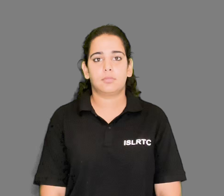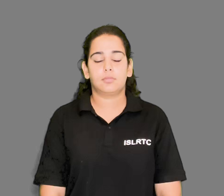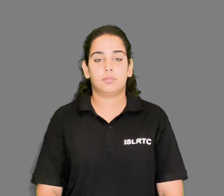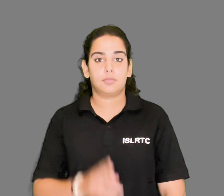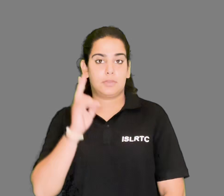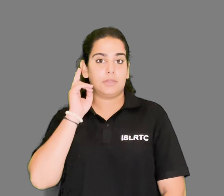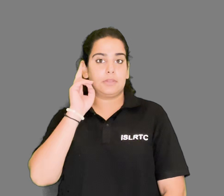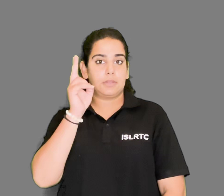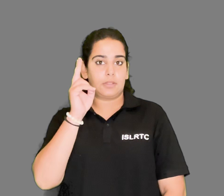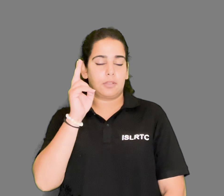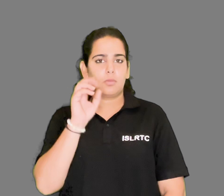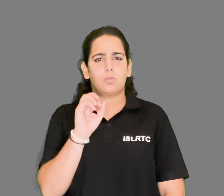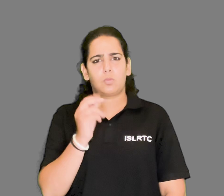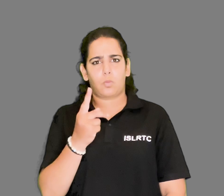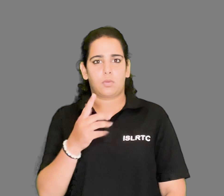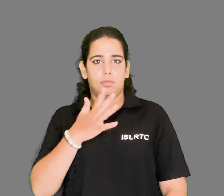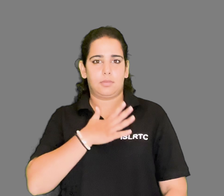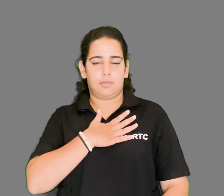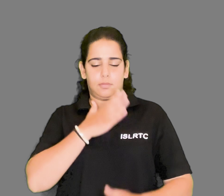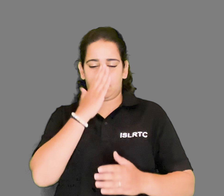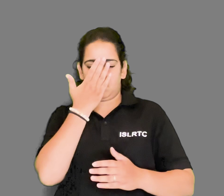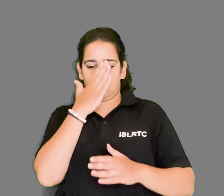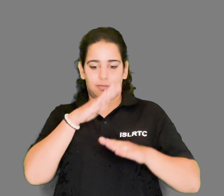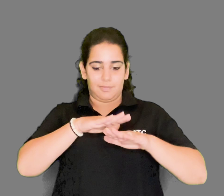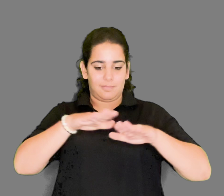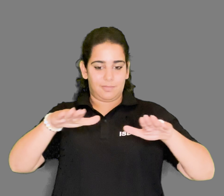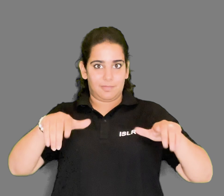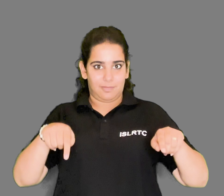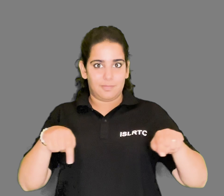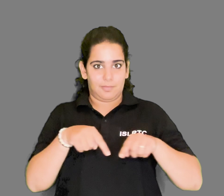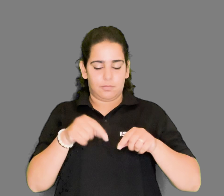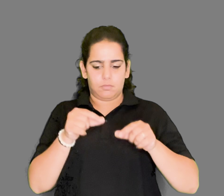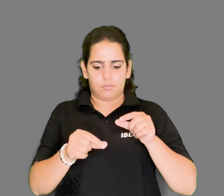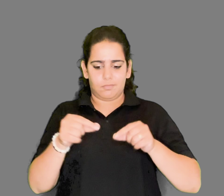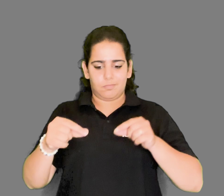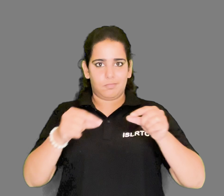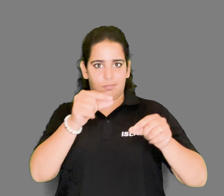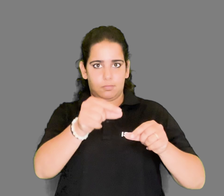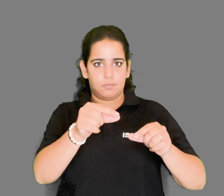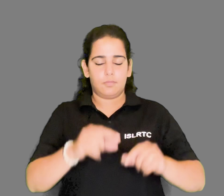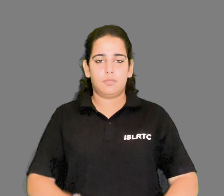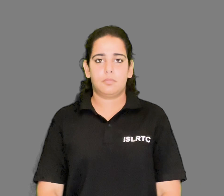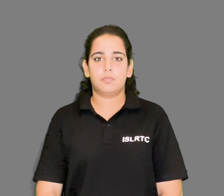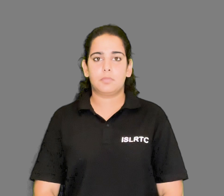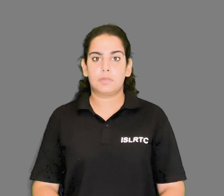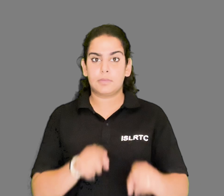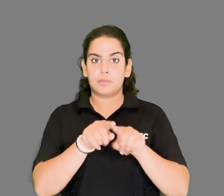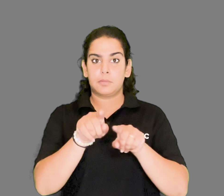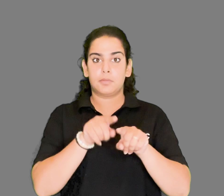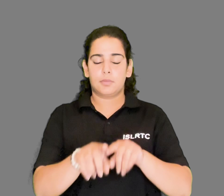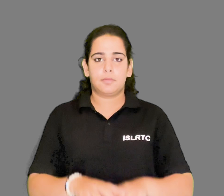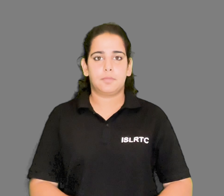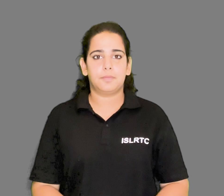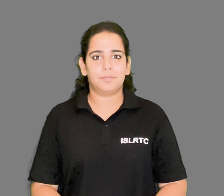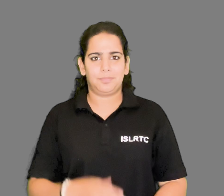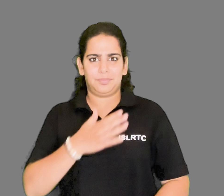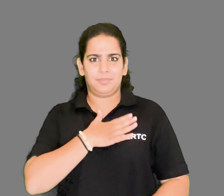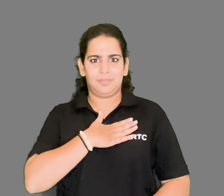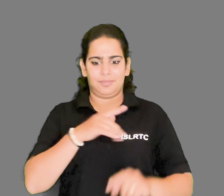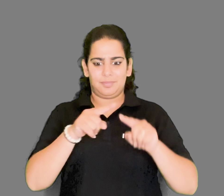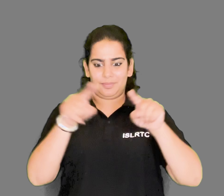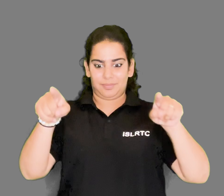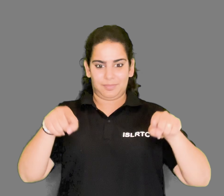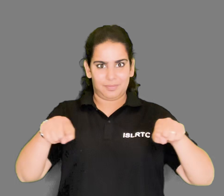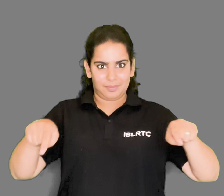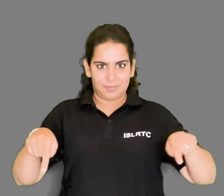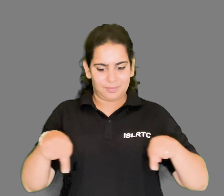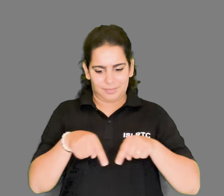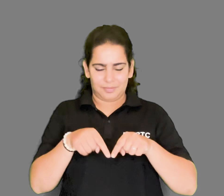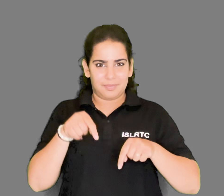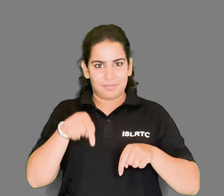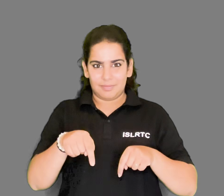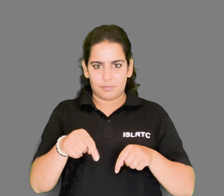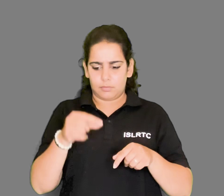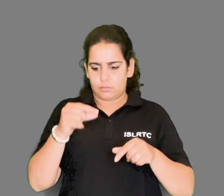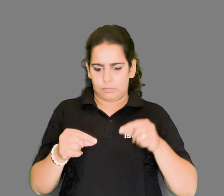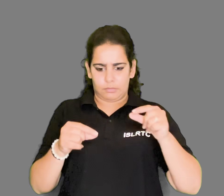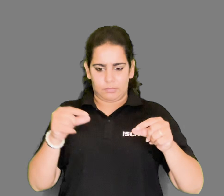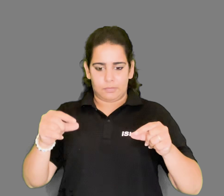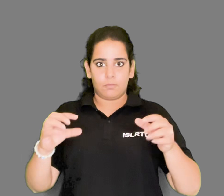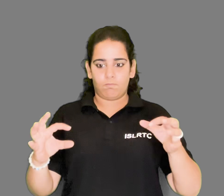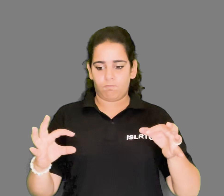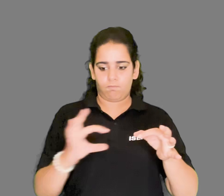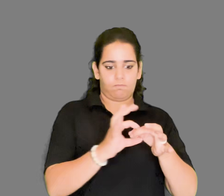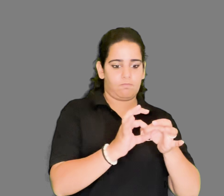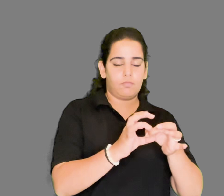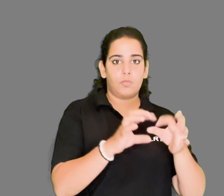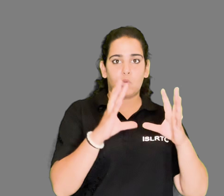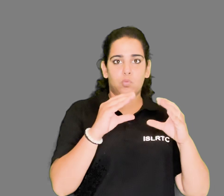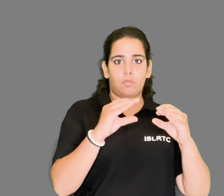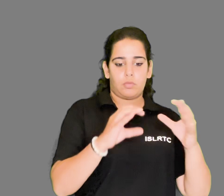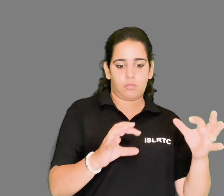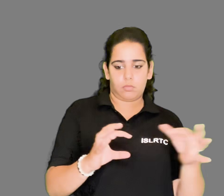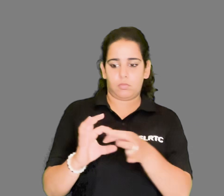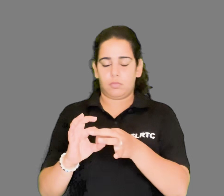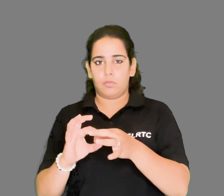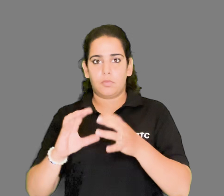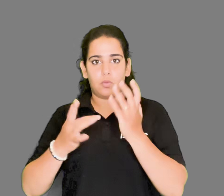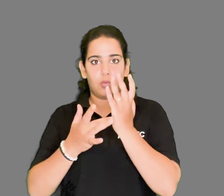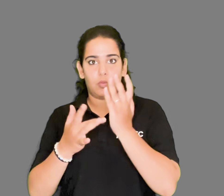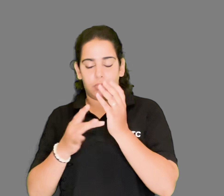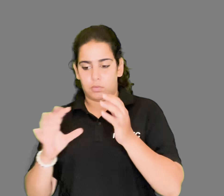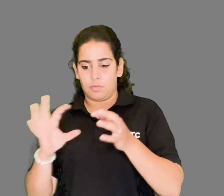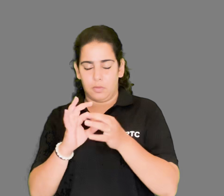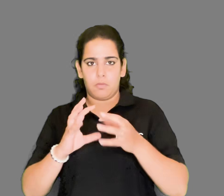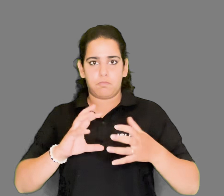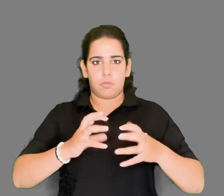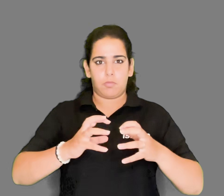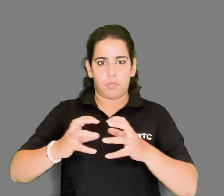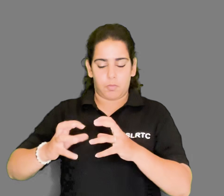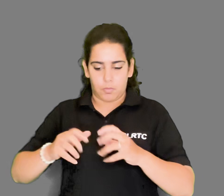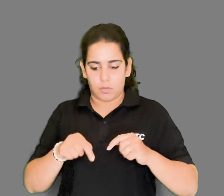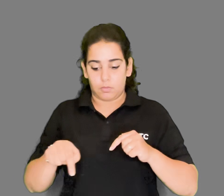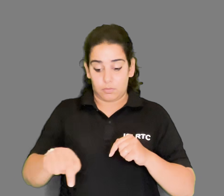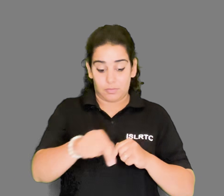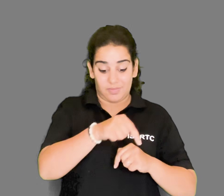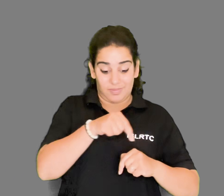(SCADA) Supervisory Control And Data Acquisition A system used for monitoring and controlling infrastructure processes, such as water treatment and electrical grids, in real-time